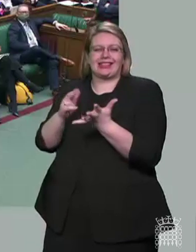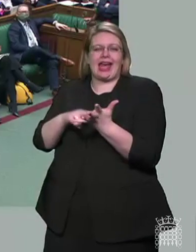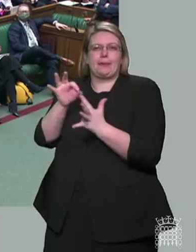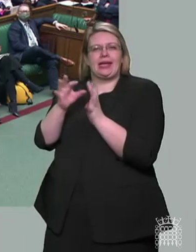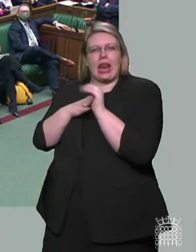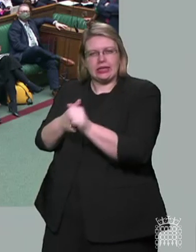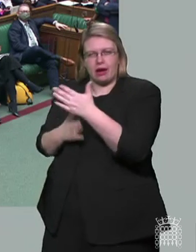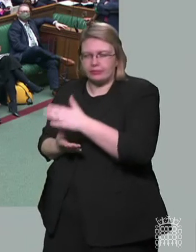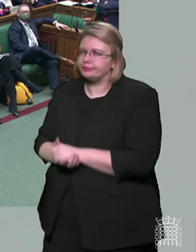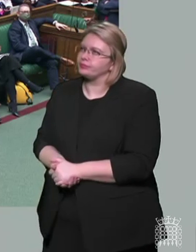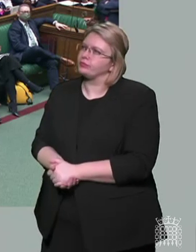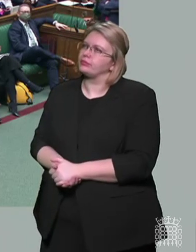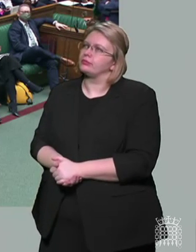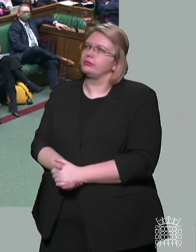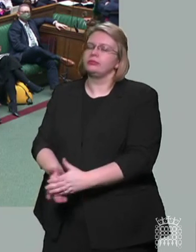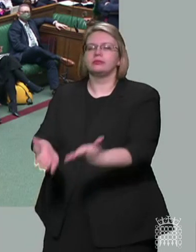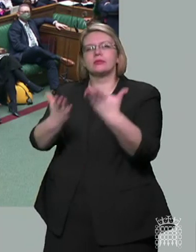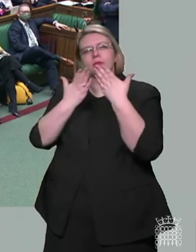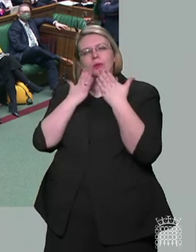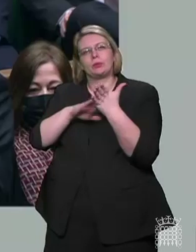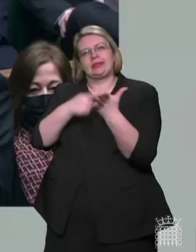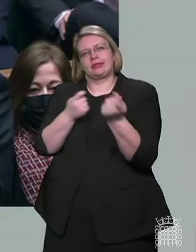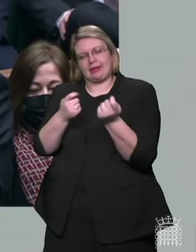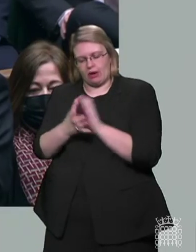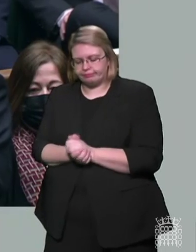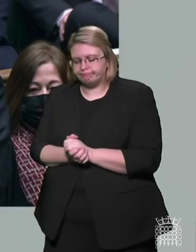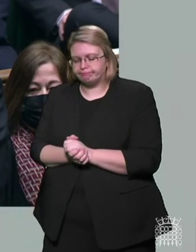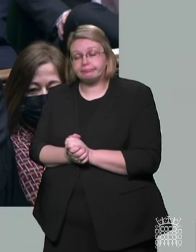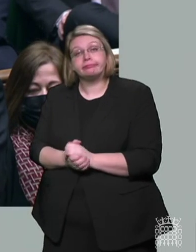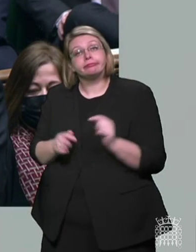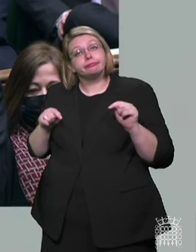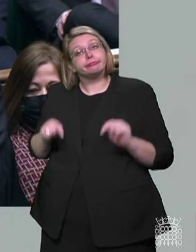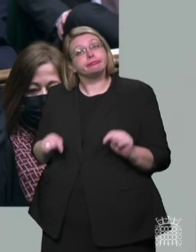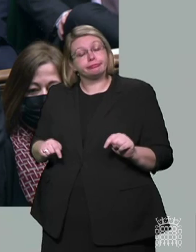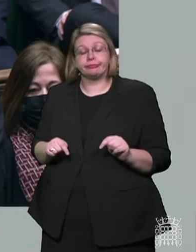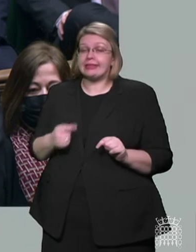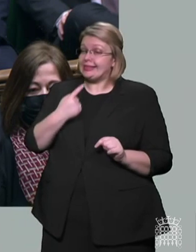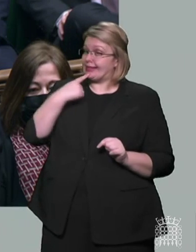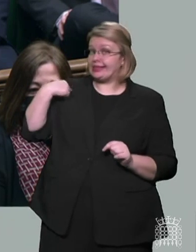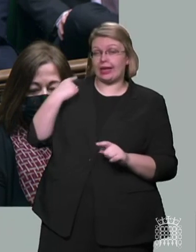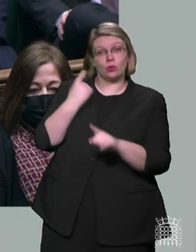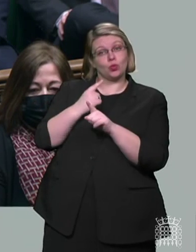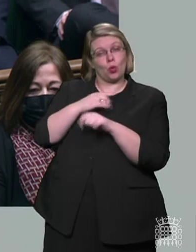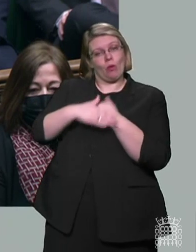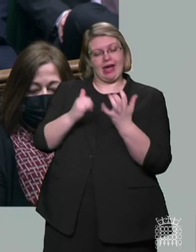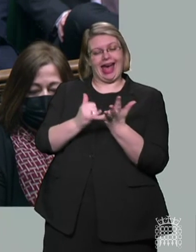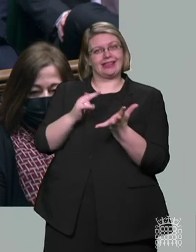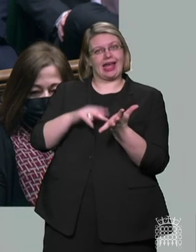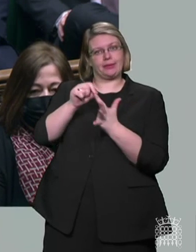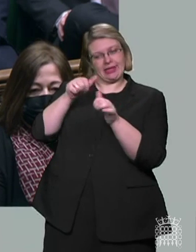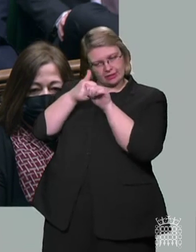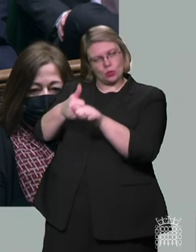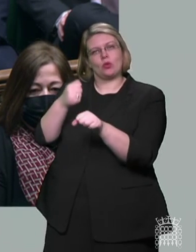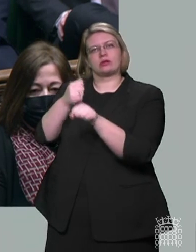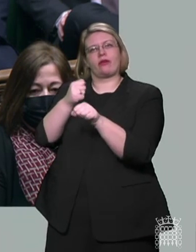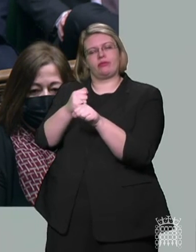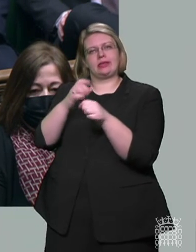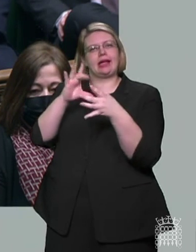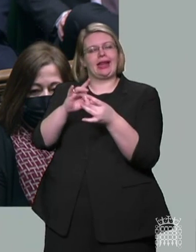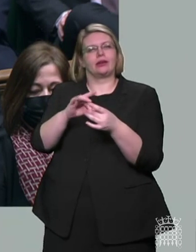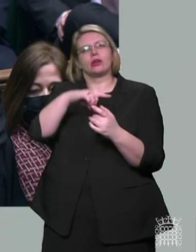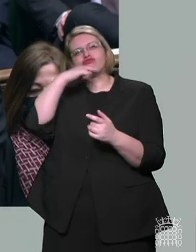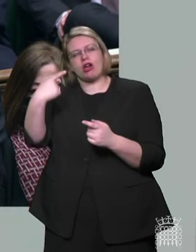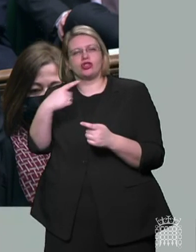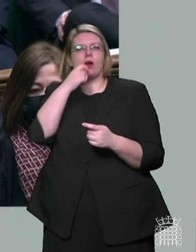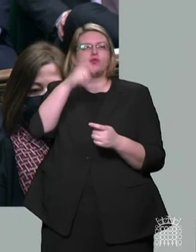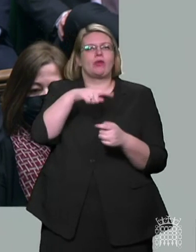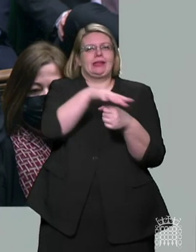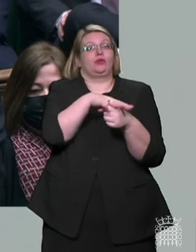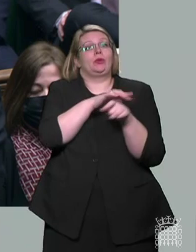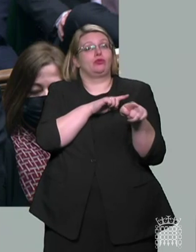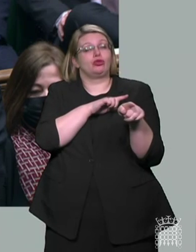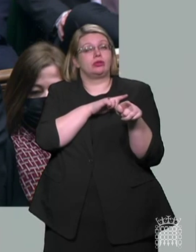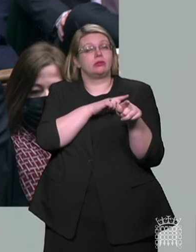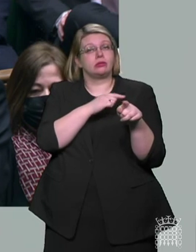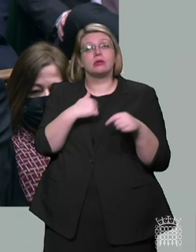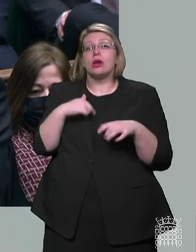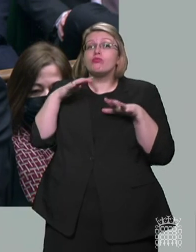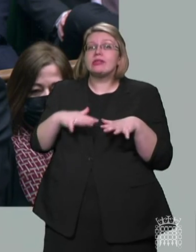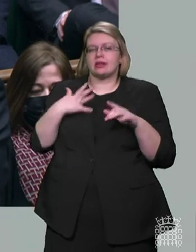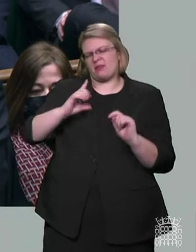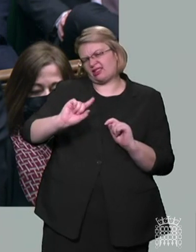Yesterday, we on the SNP Benches made it clear that the SNP stands united against the Russian invasion of Ukraine, which needs to be met with tougher and stronger sanctions.